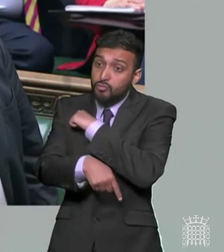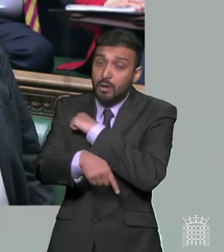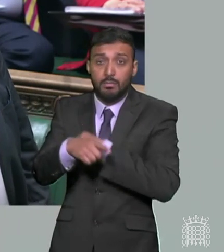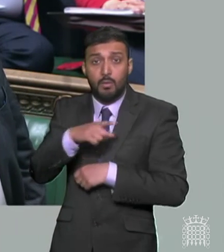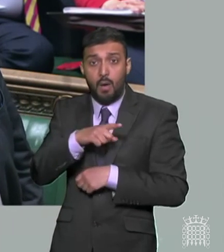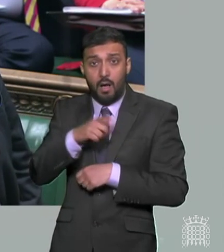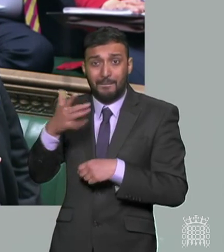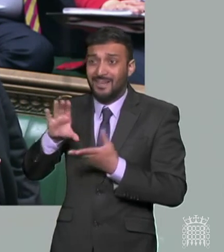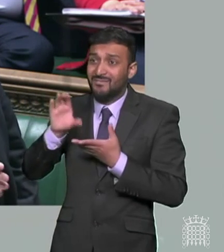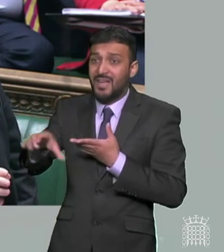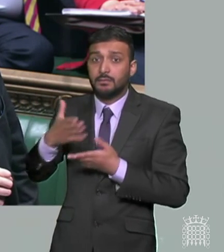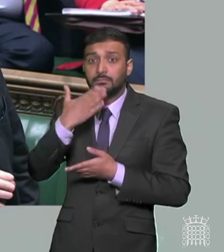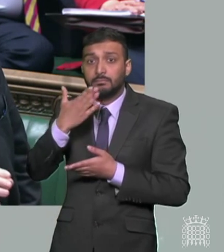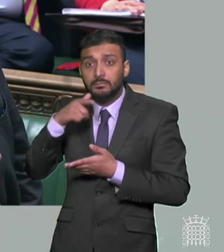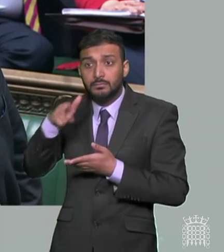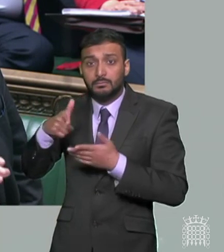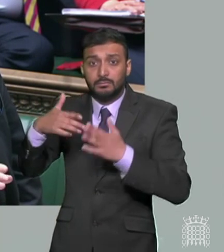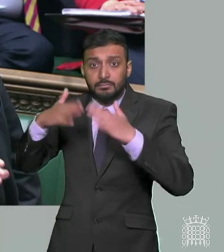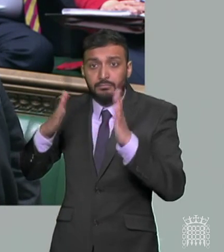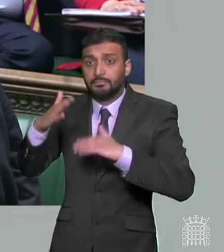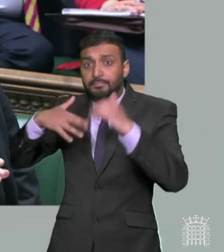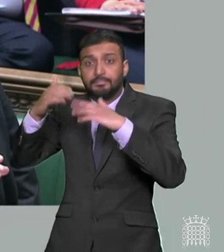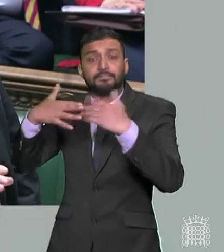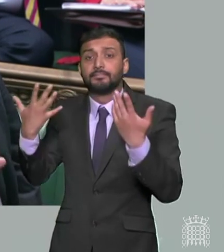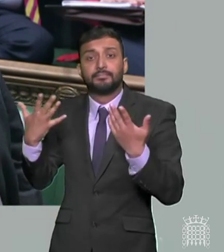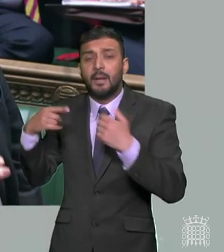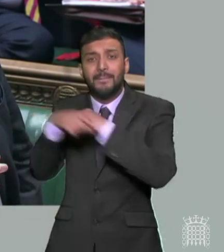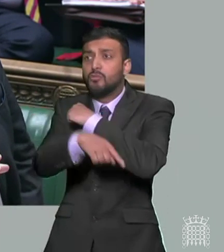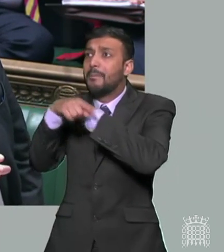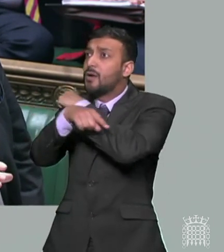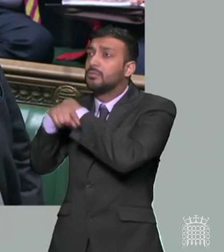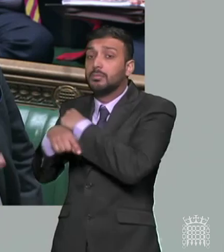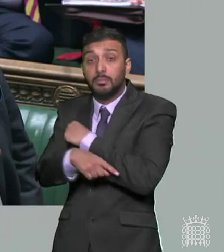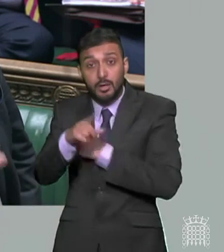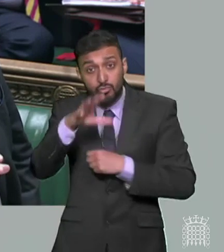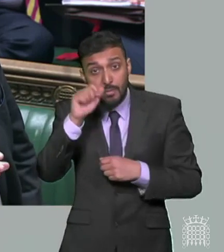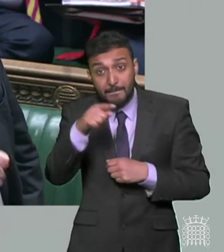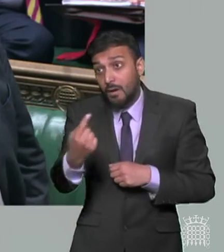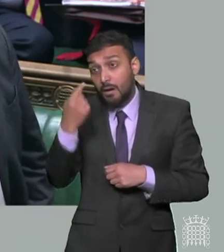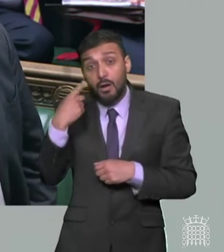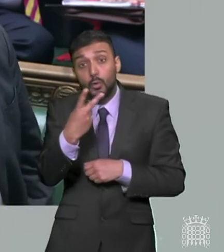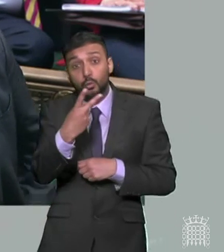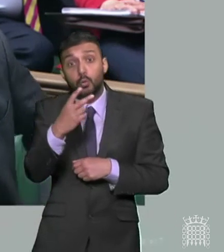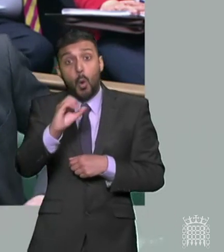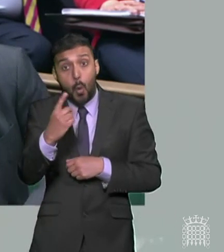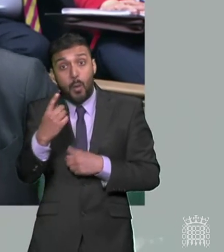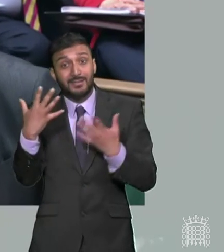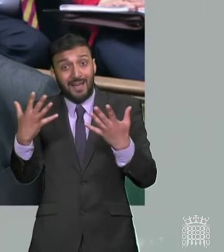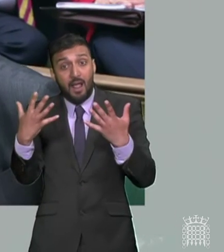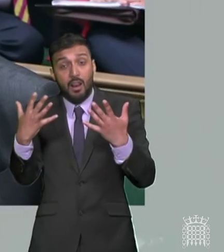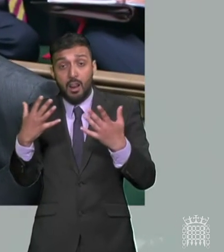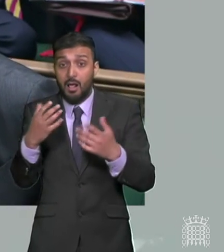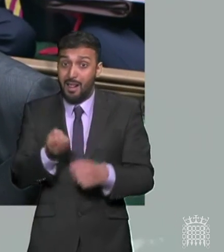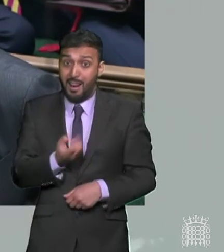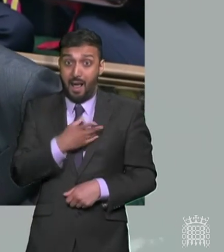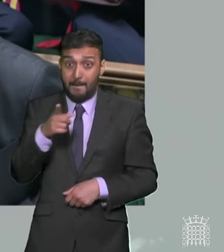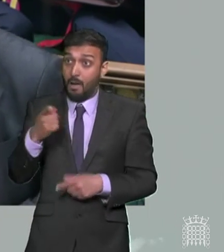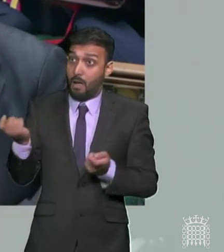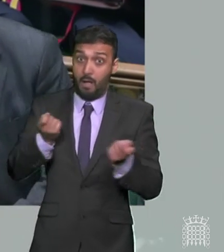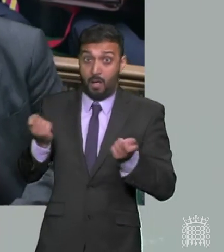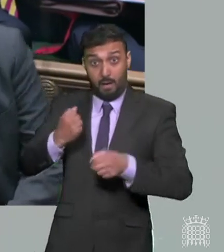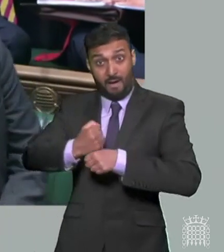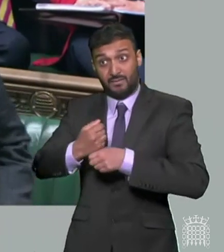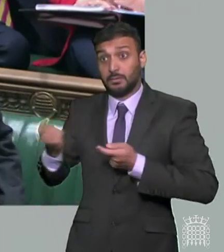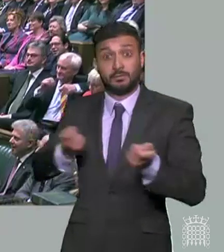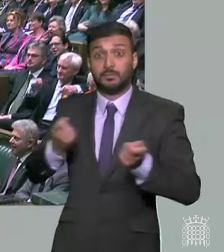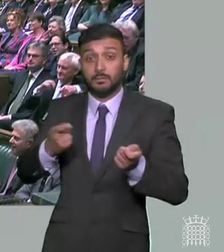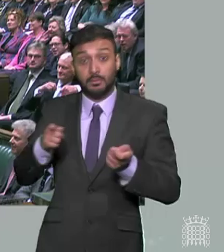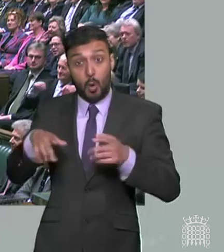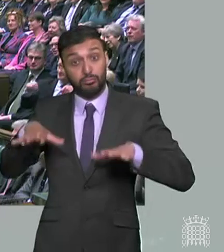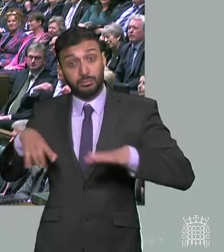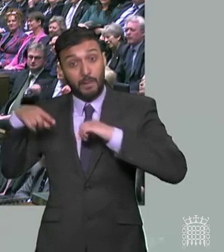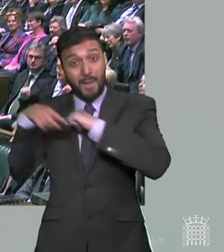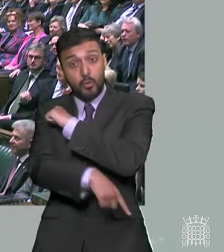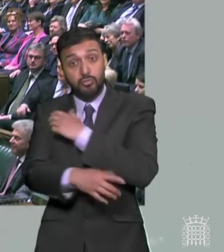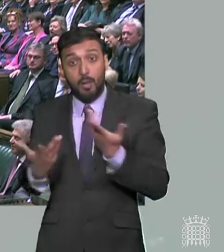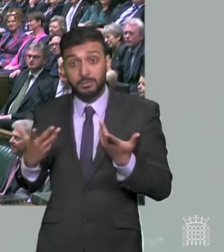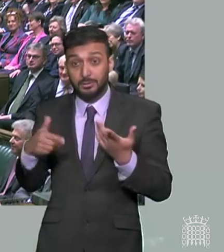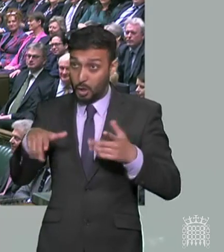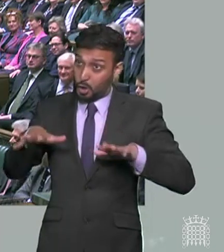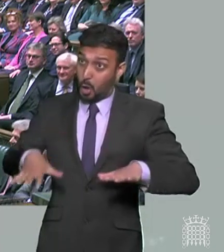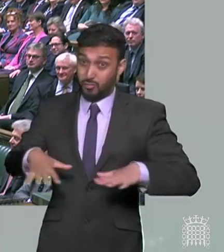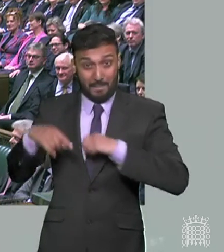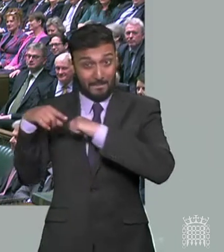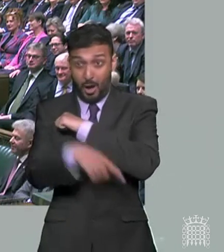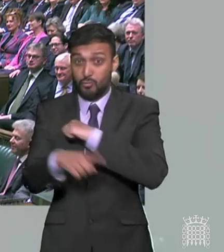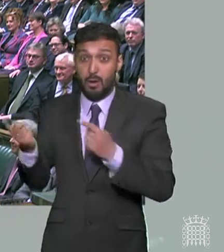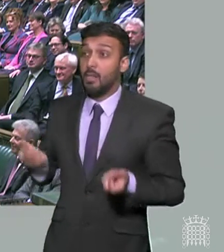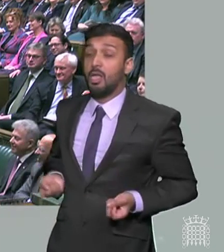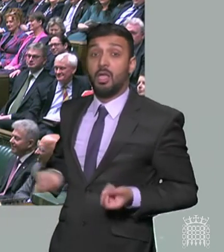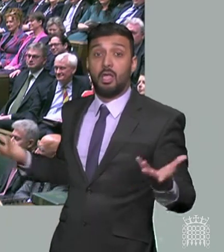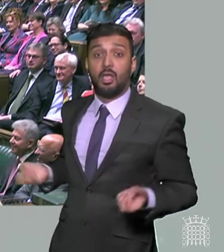And never forget Labour-run Britain in 2010—bankrupt because of what the Labour Government did, and they said that they had “no money” left.